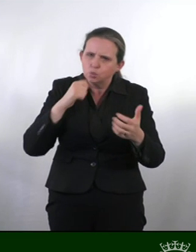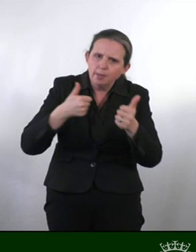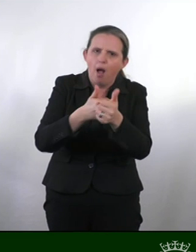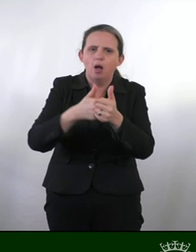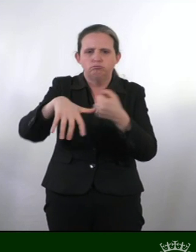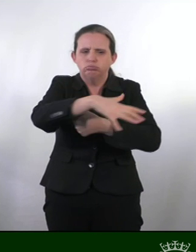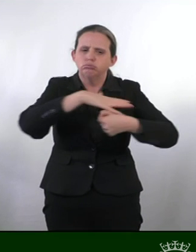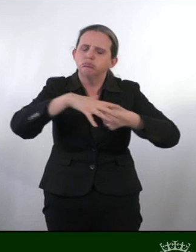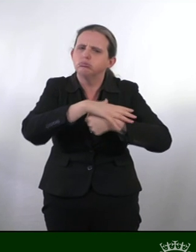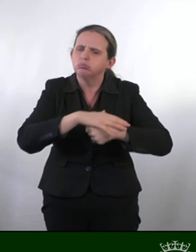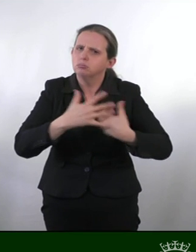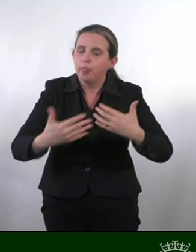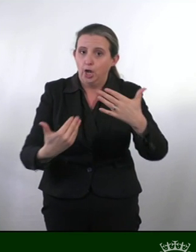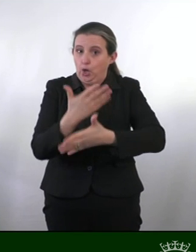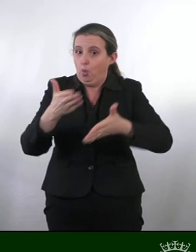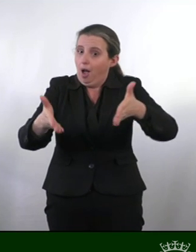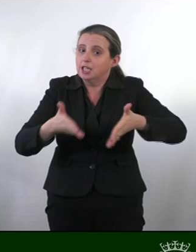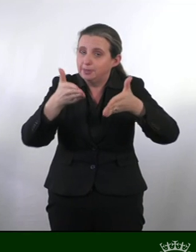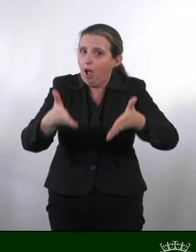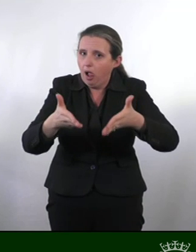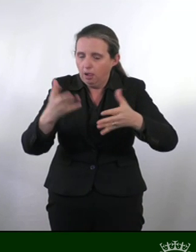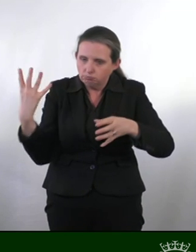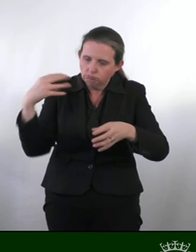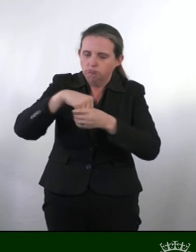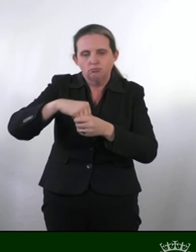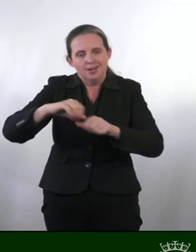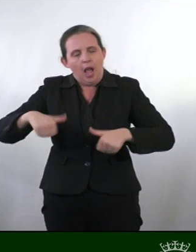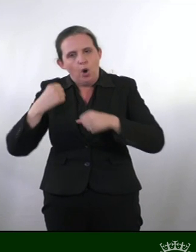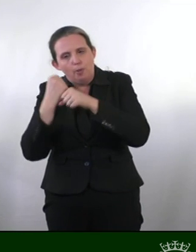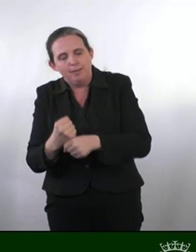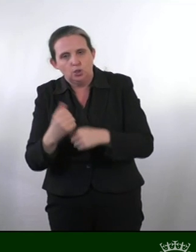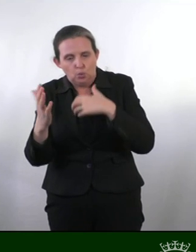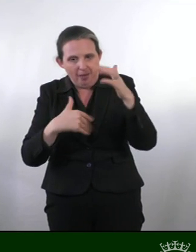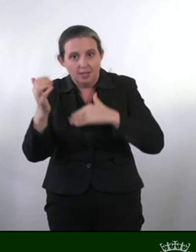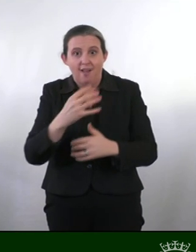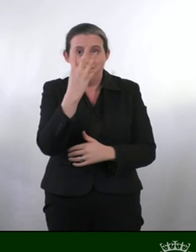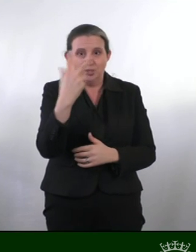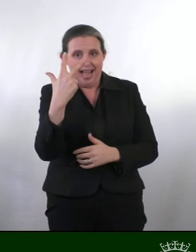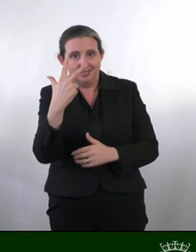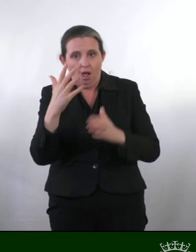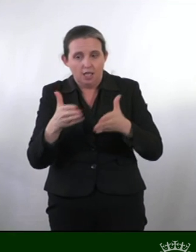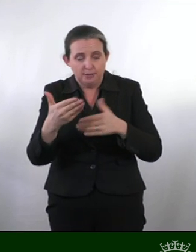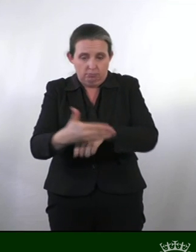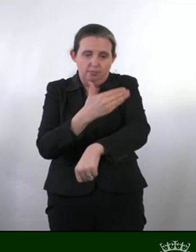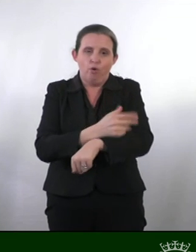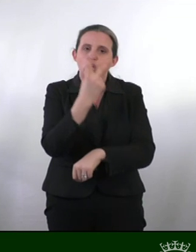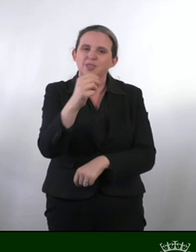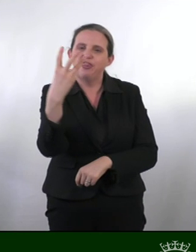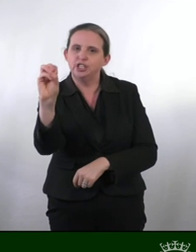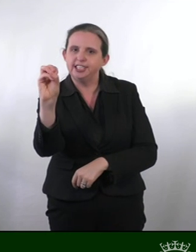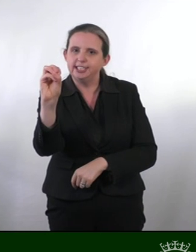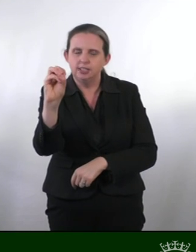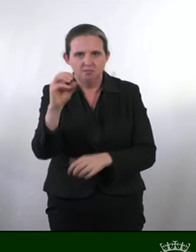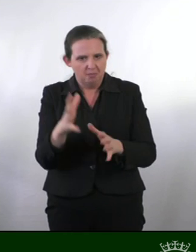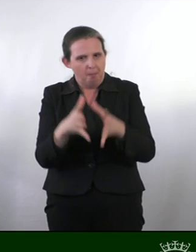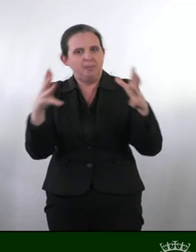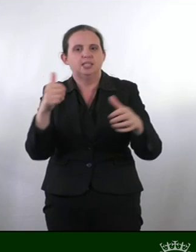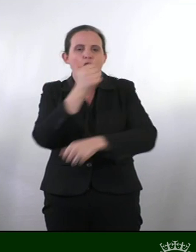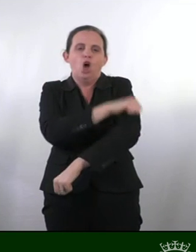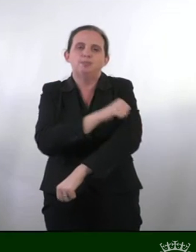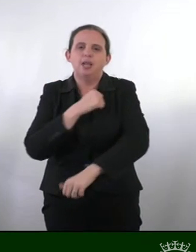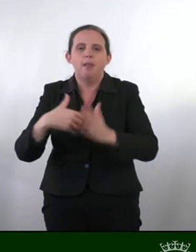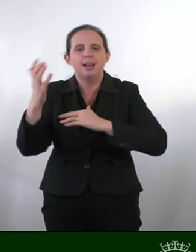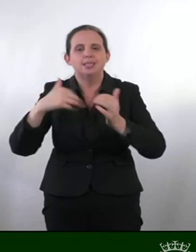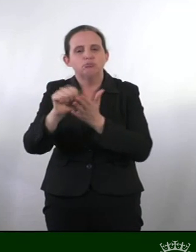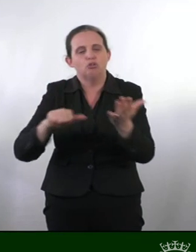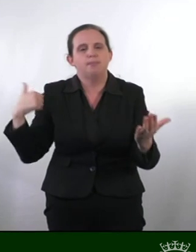The new hospital will come as part of the Government’s commitment, as I say, to build 48 hospitals by 2030 in the biggest hospital building programme of a generation.